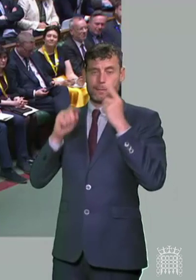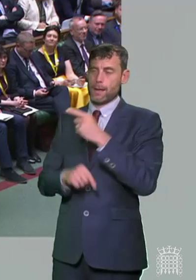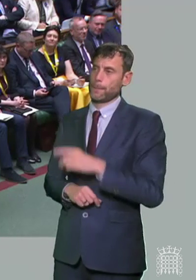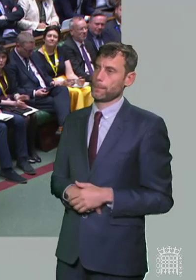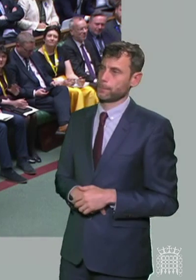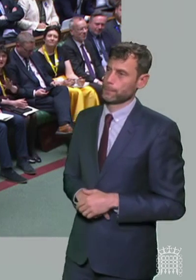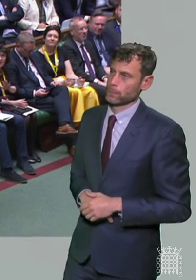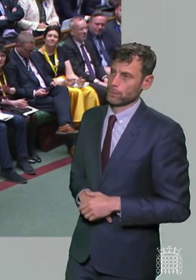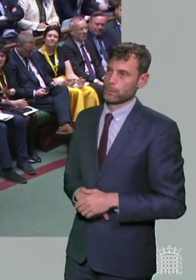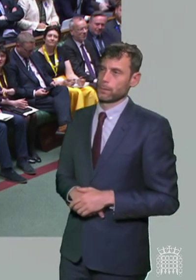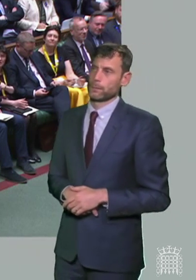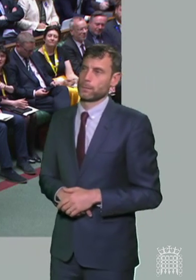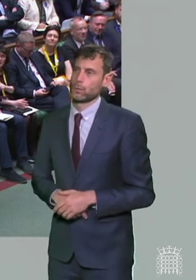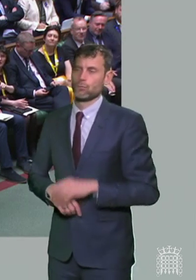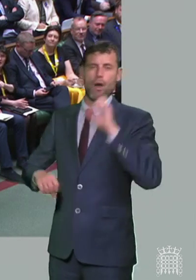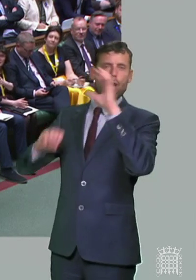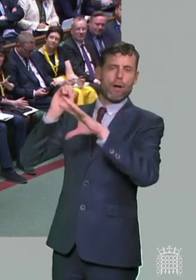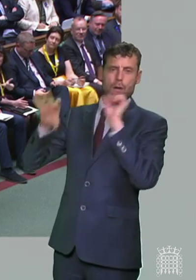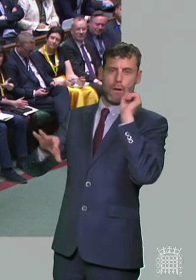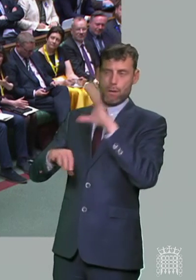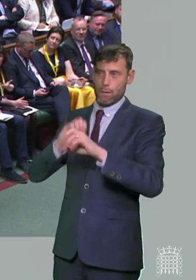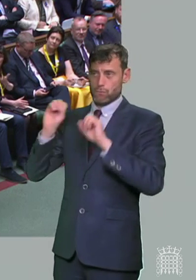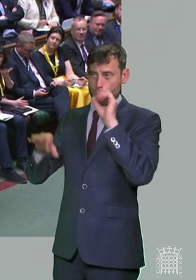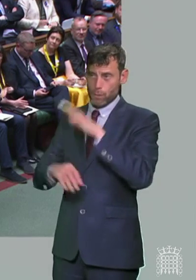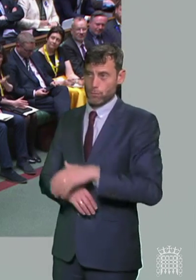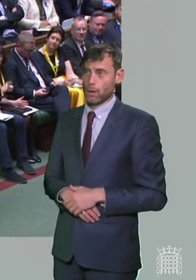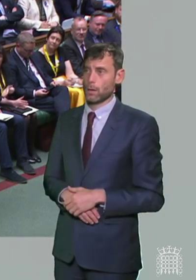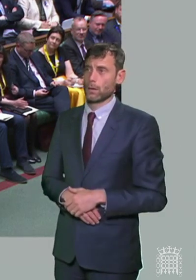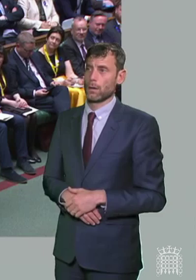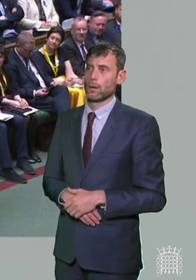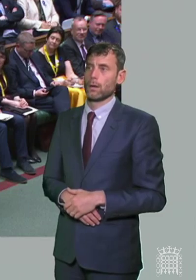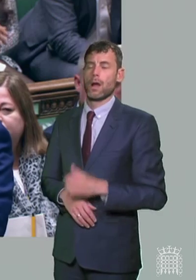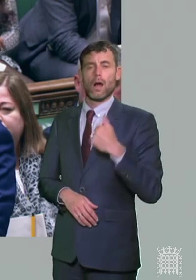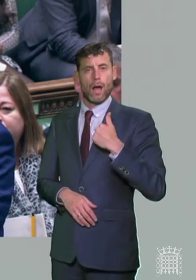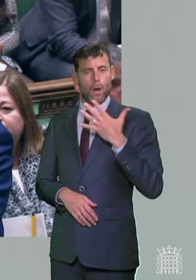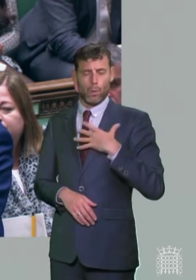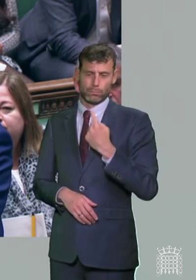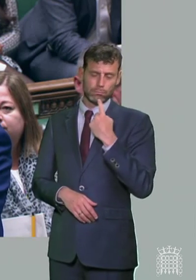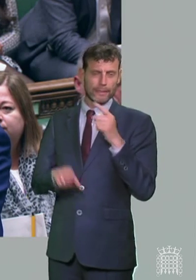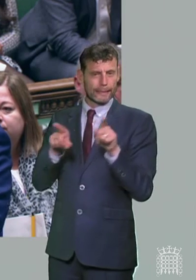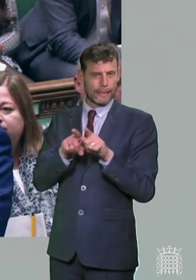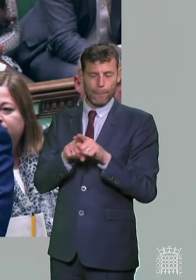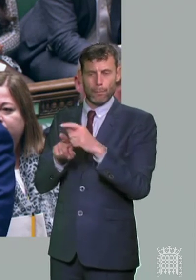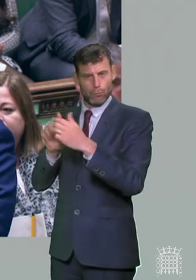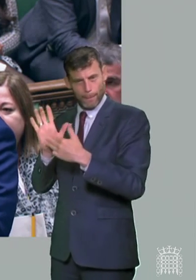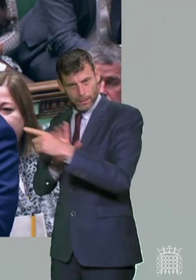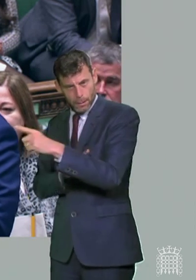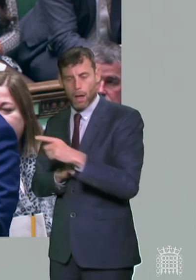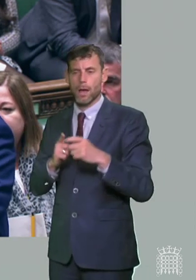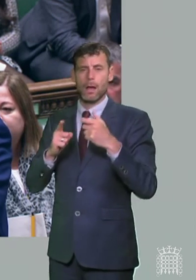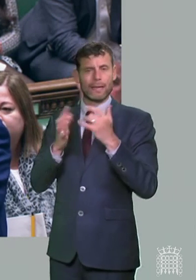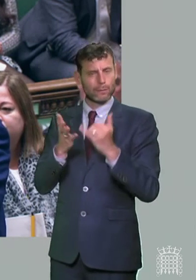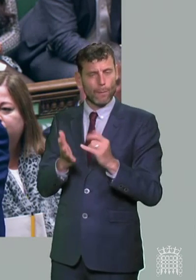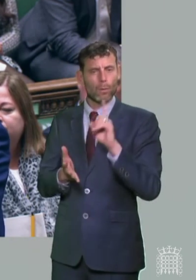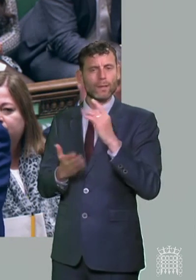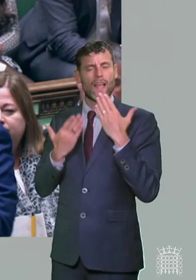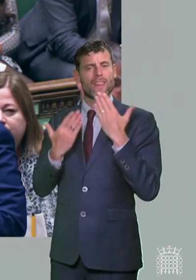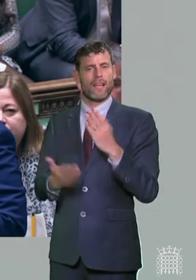May I associate myself with the remarks of the Prime Minister and the leader of the Labour party as we mark Armed Services Week?